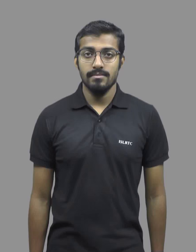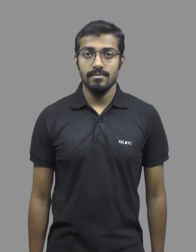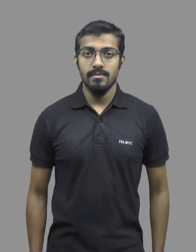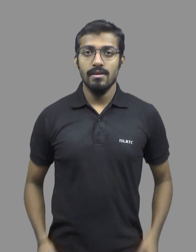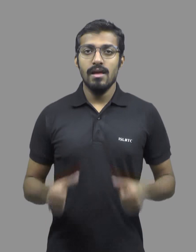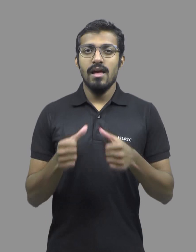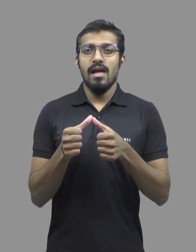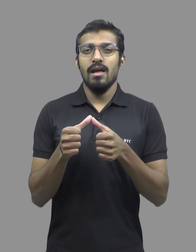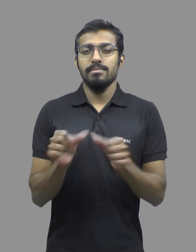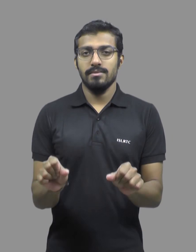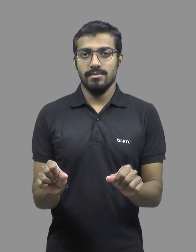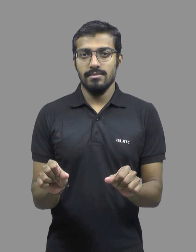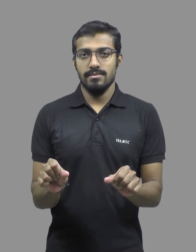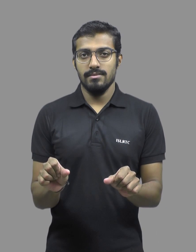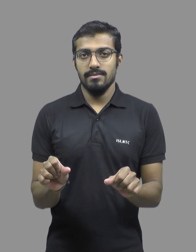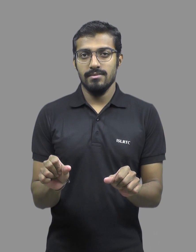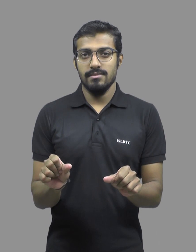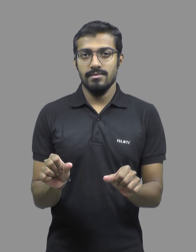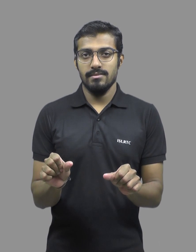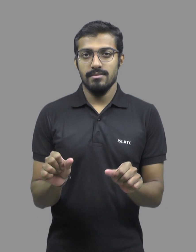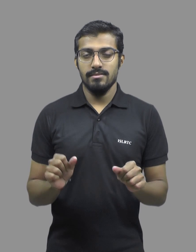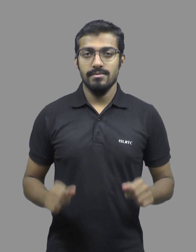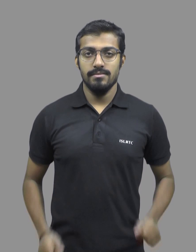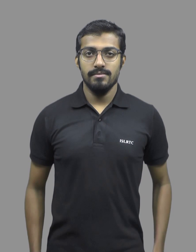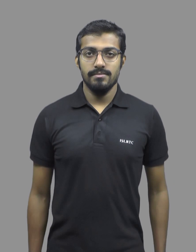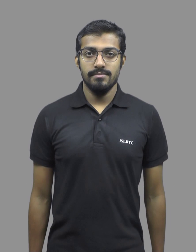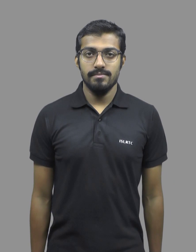Absent